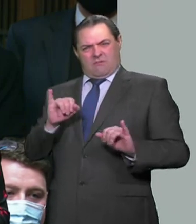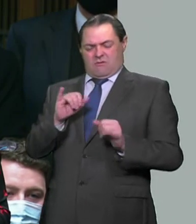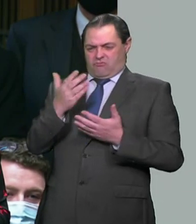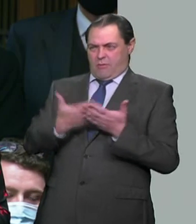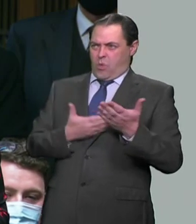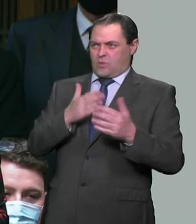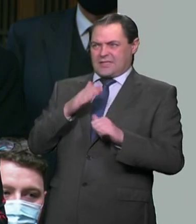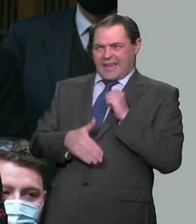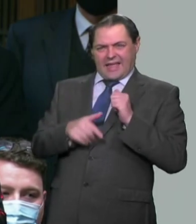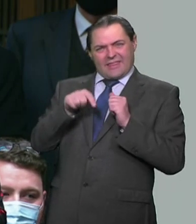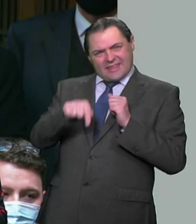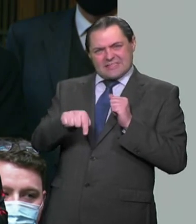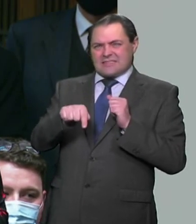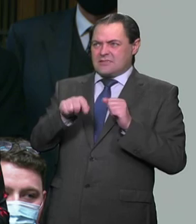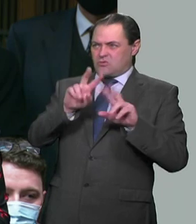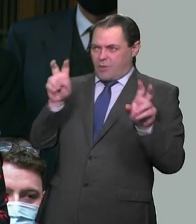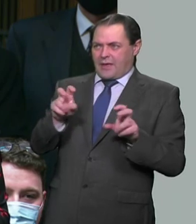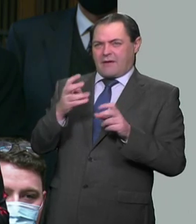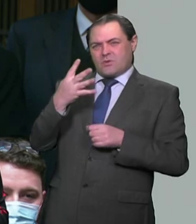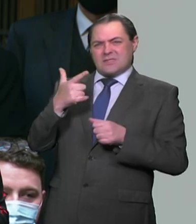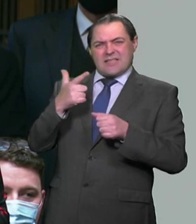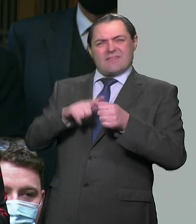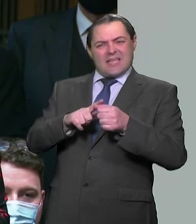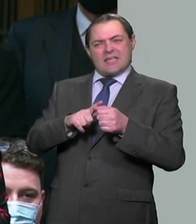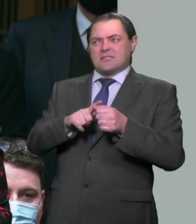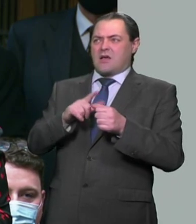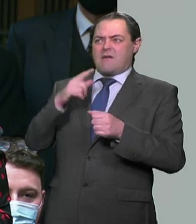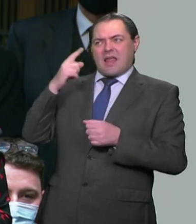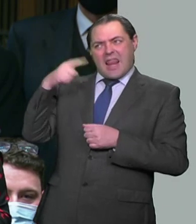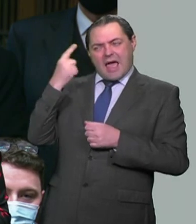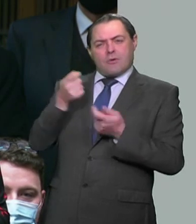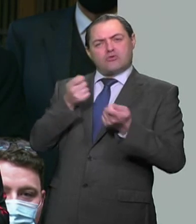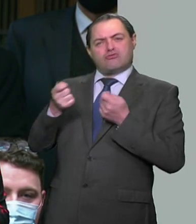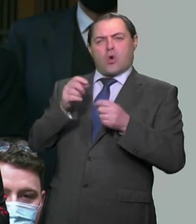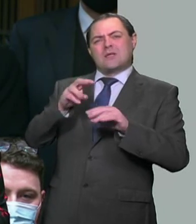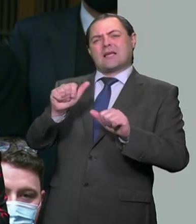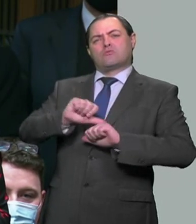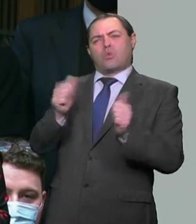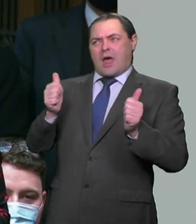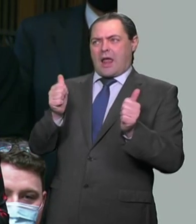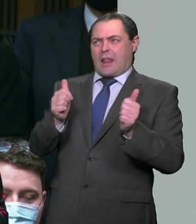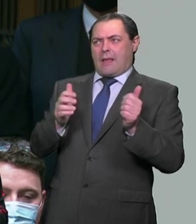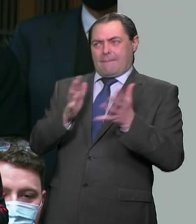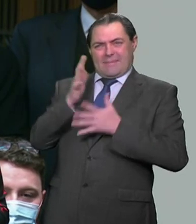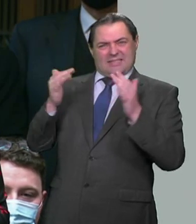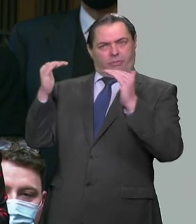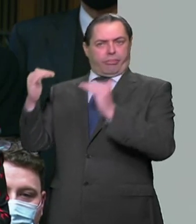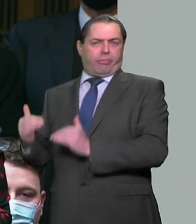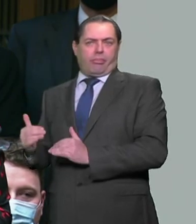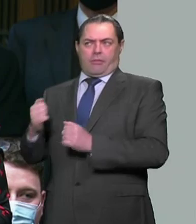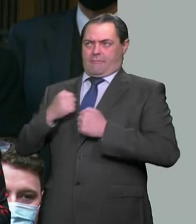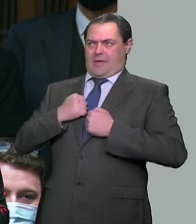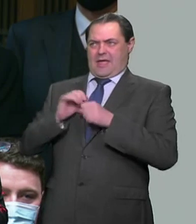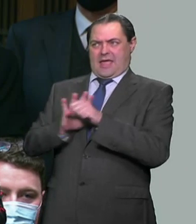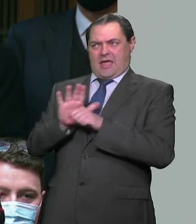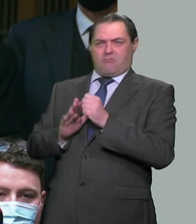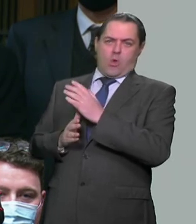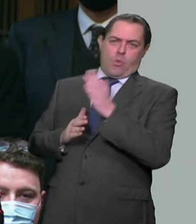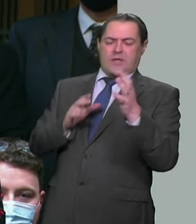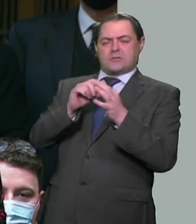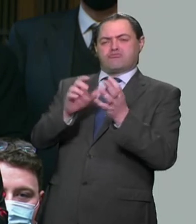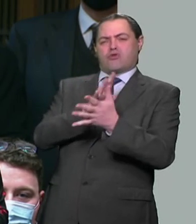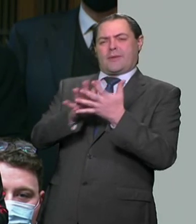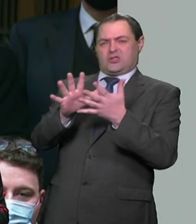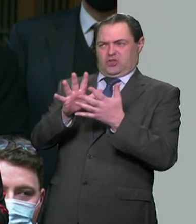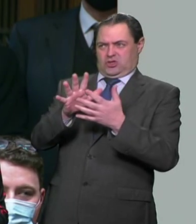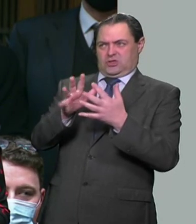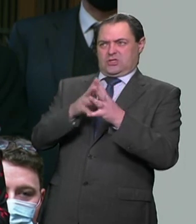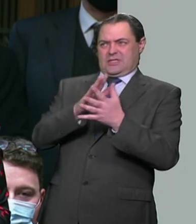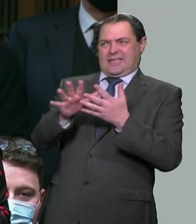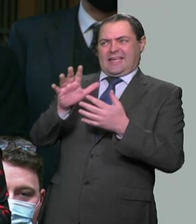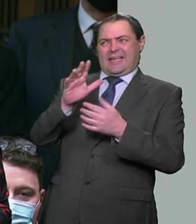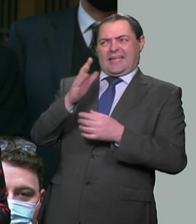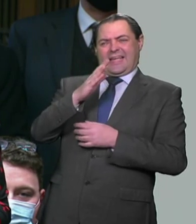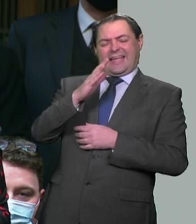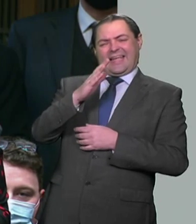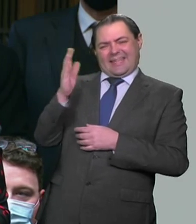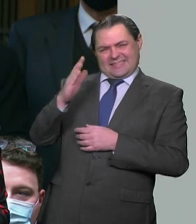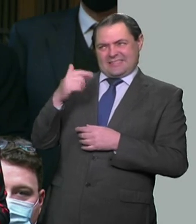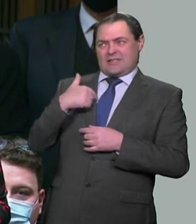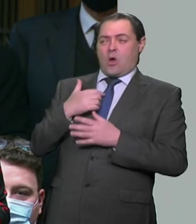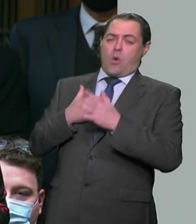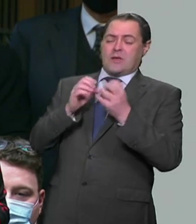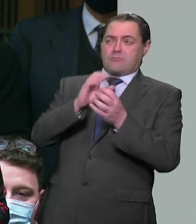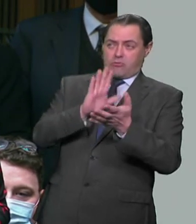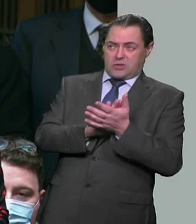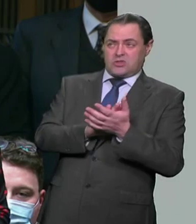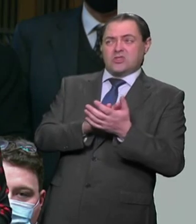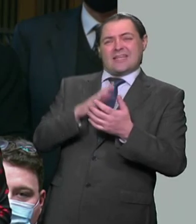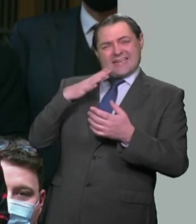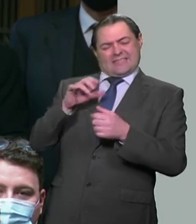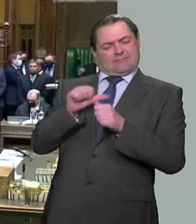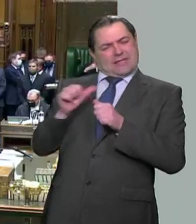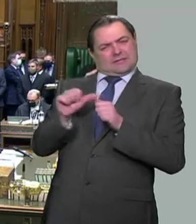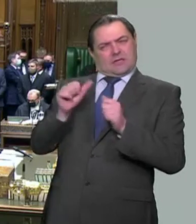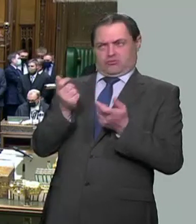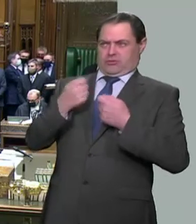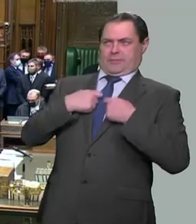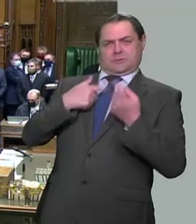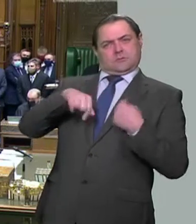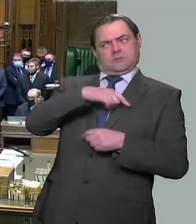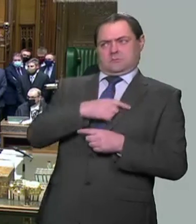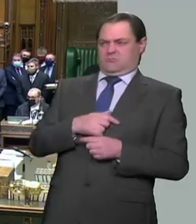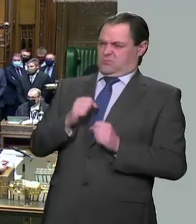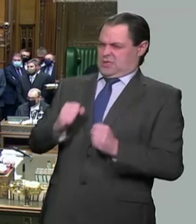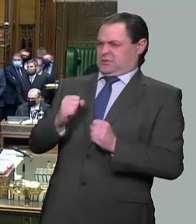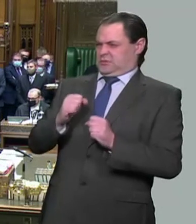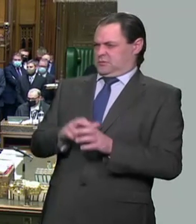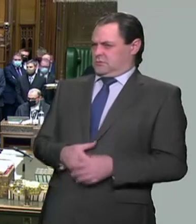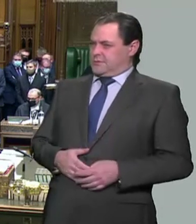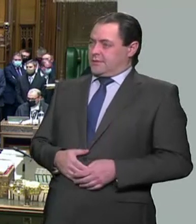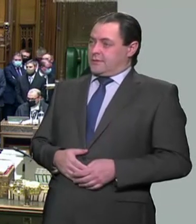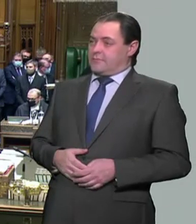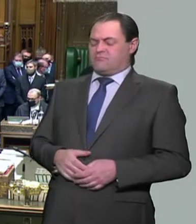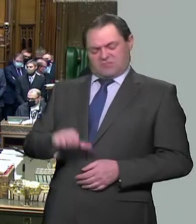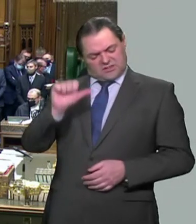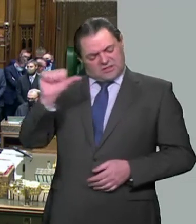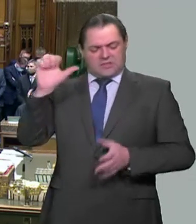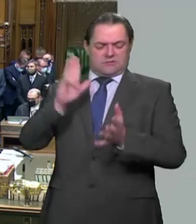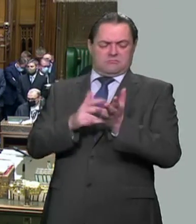Does the Prime Minister agree with me that 47 years of Labour control in Sandwell has done nothing but level down my constituency of West Bromwich East, and that my constituents in West Bromwich, Friar Park and Great Barr deserve better?